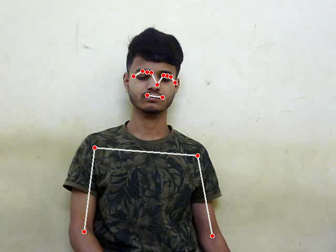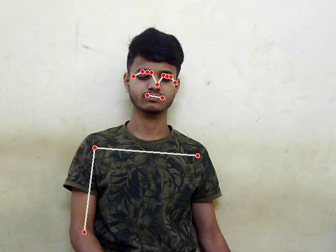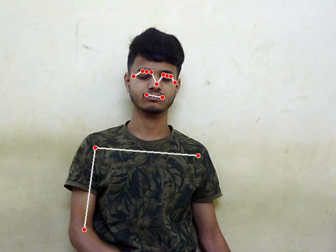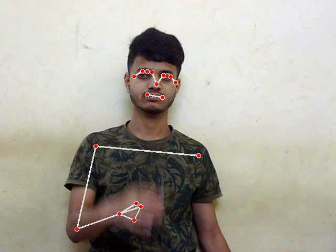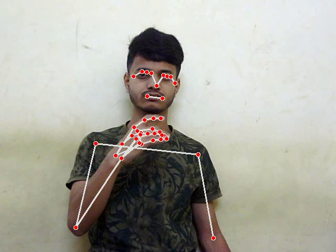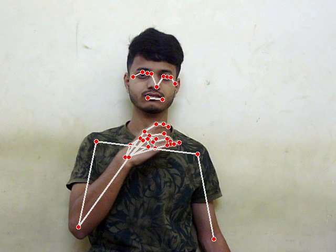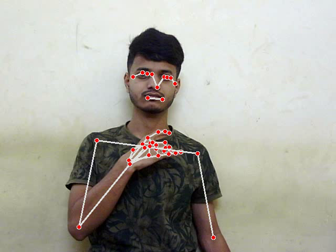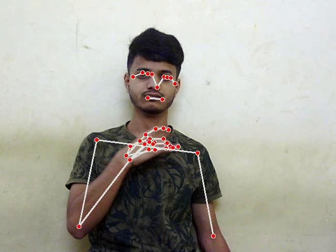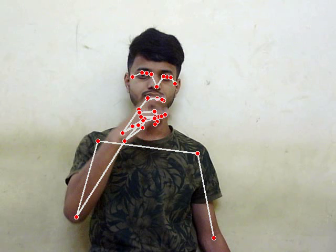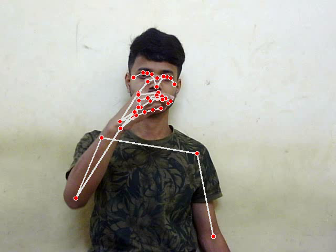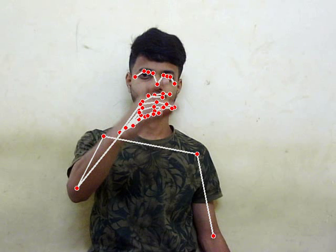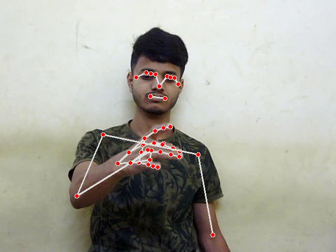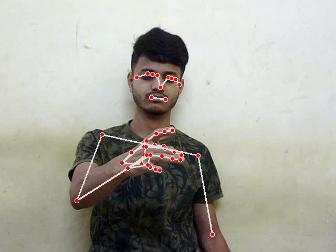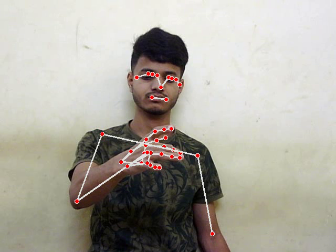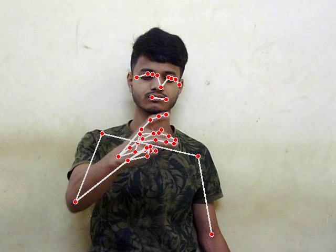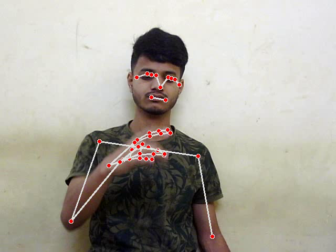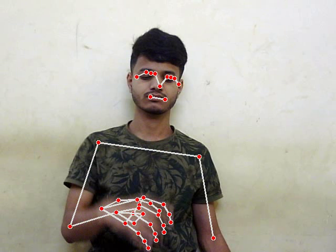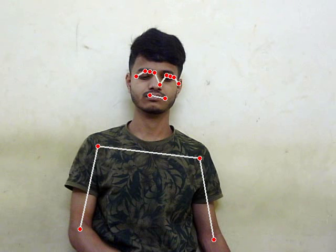like